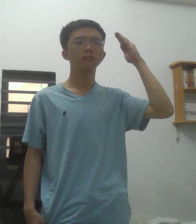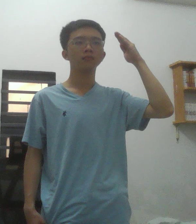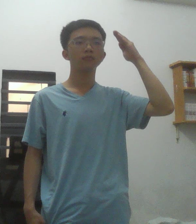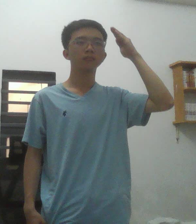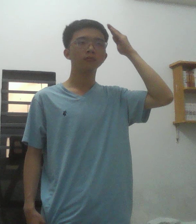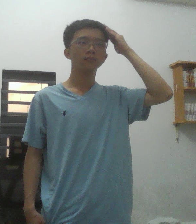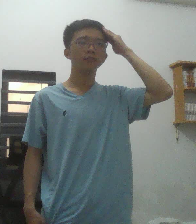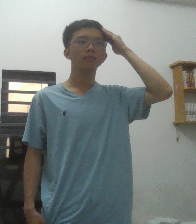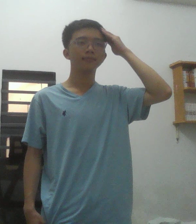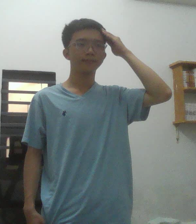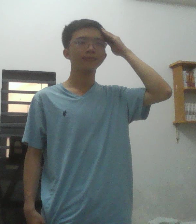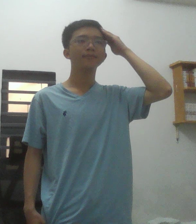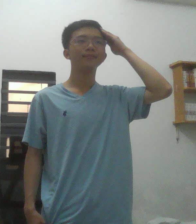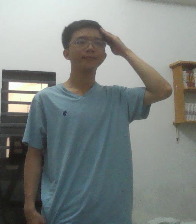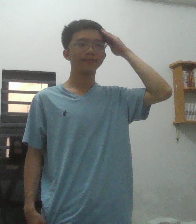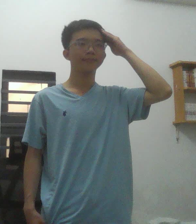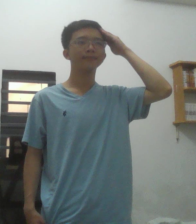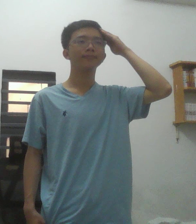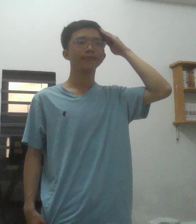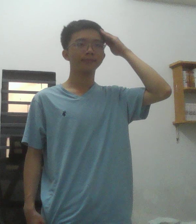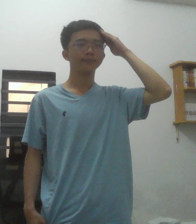biet